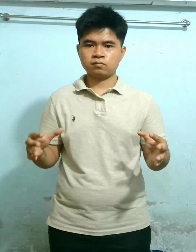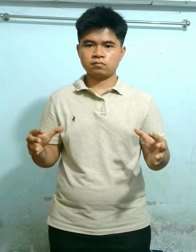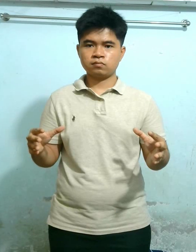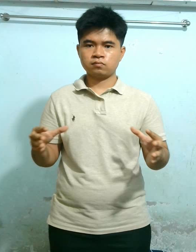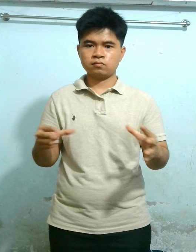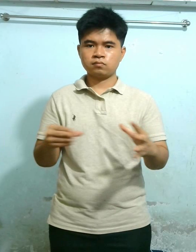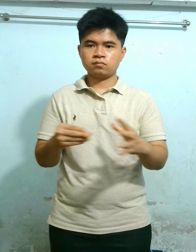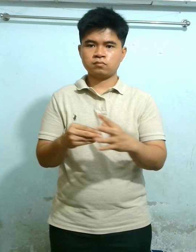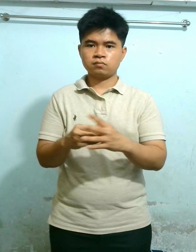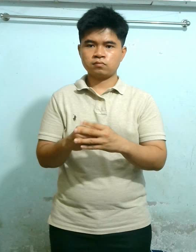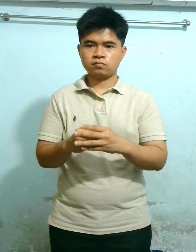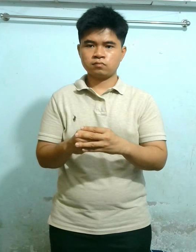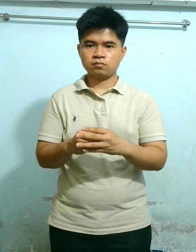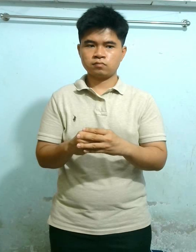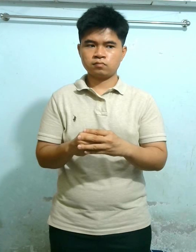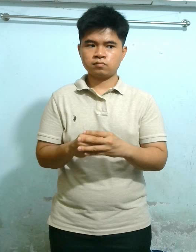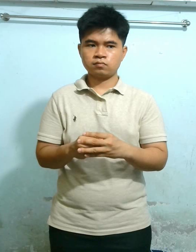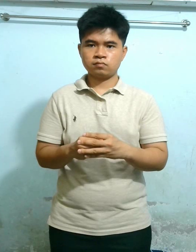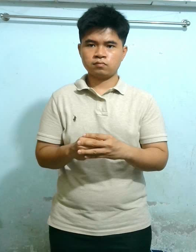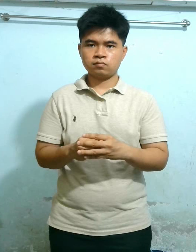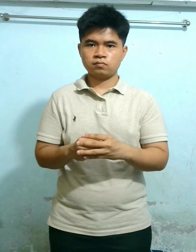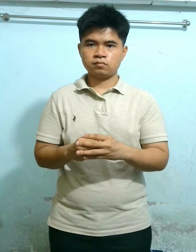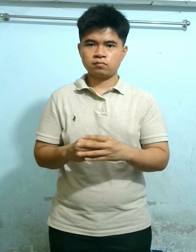nhom